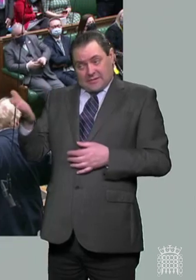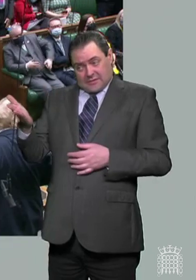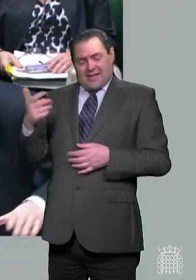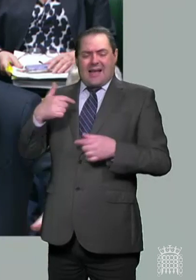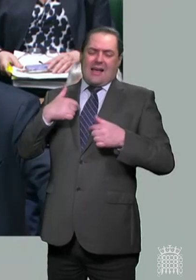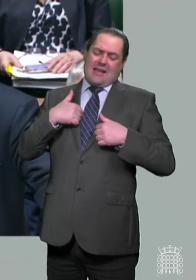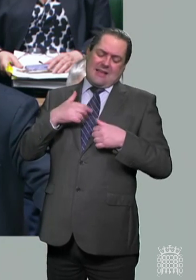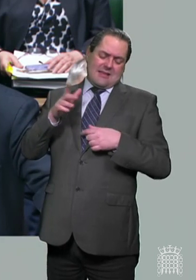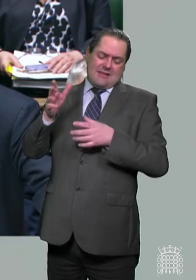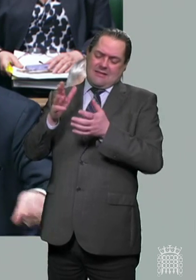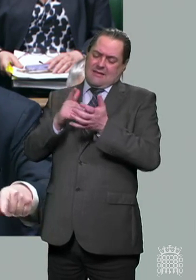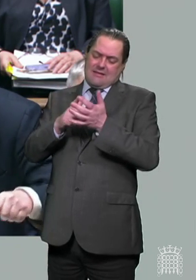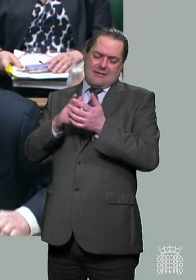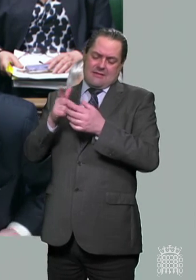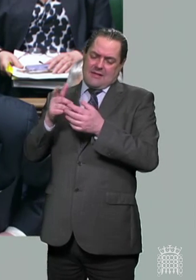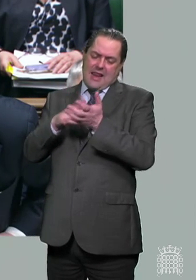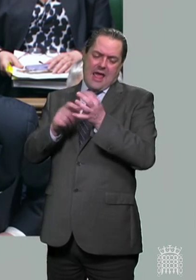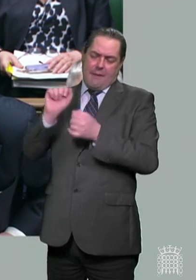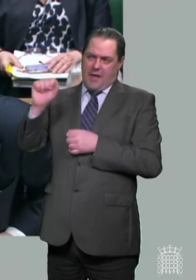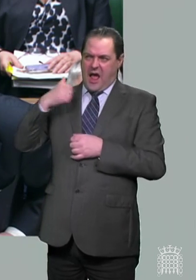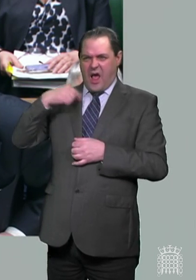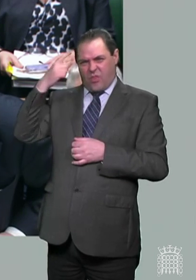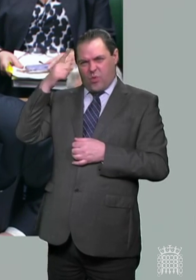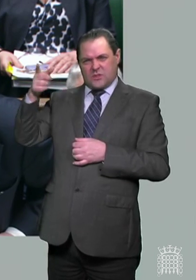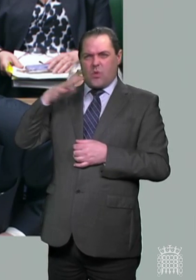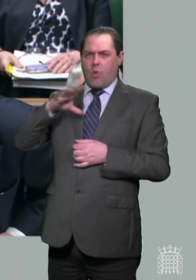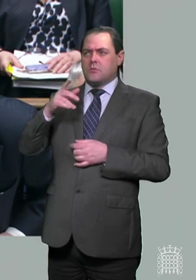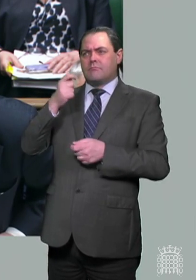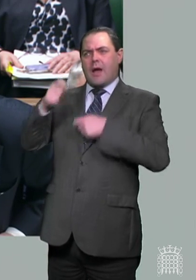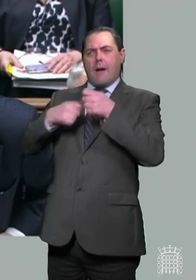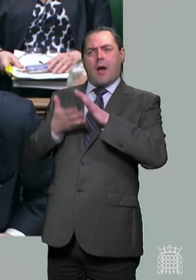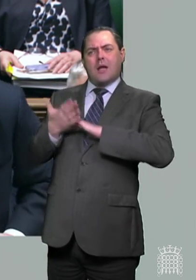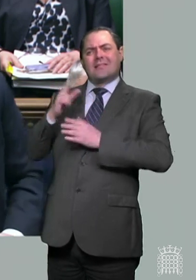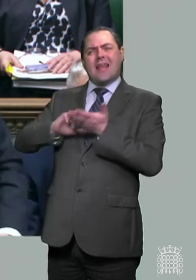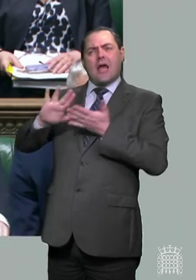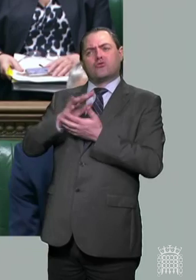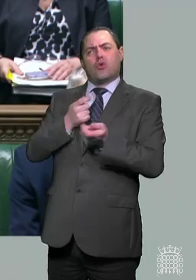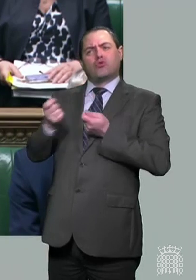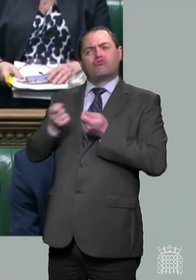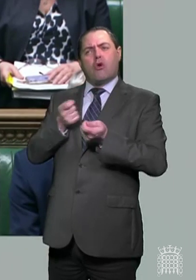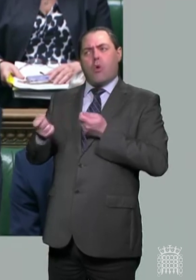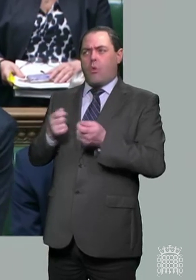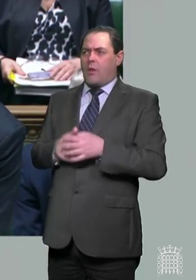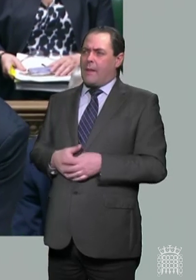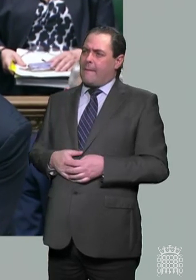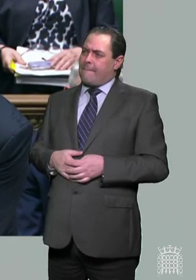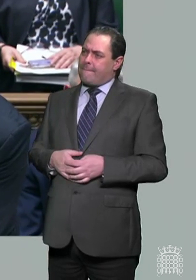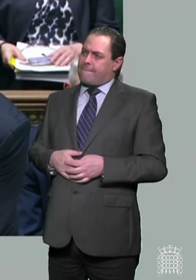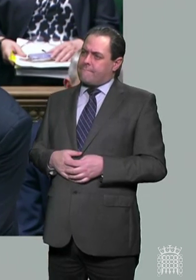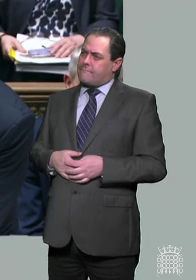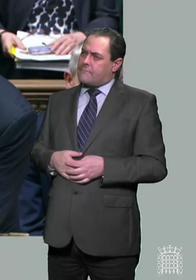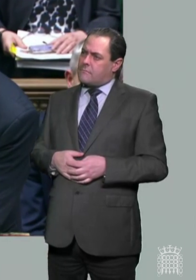It is an improvement on what I thought the right honourable Gentleman stood for, which was nationalising the energy companies.